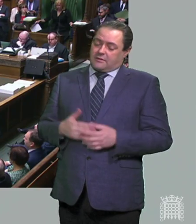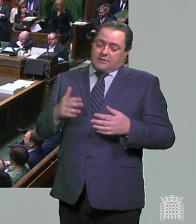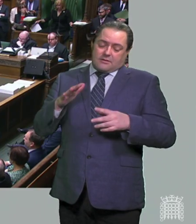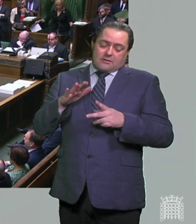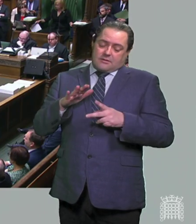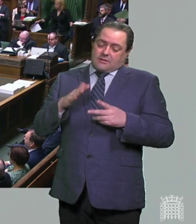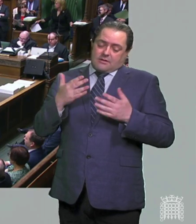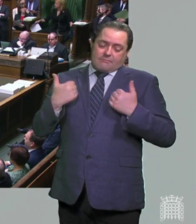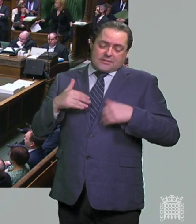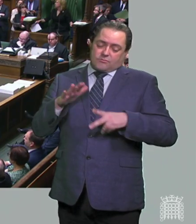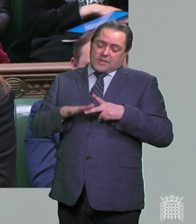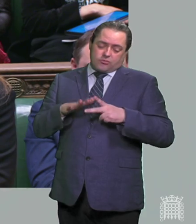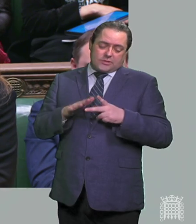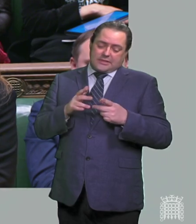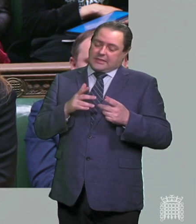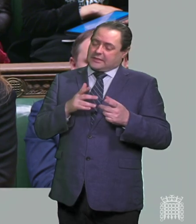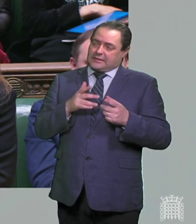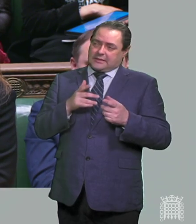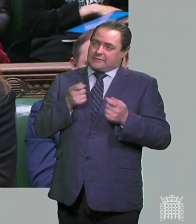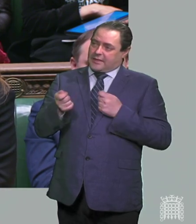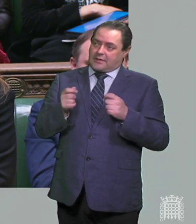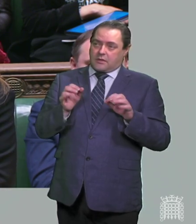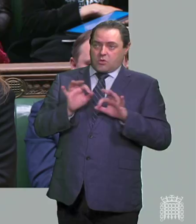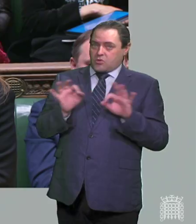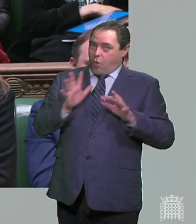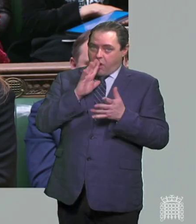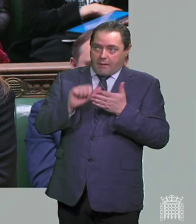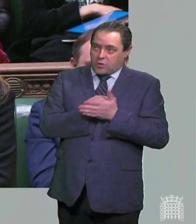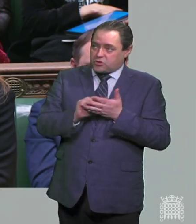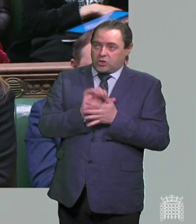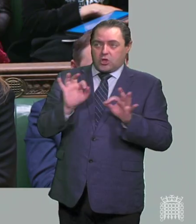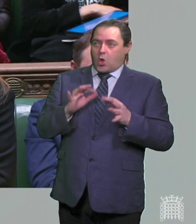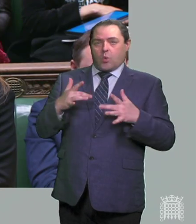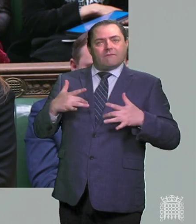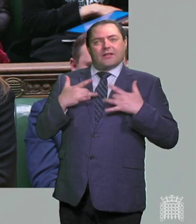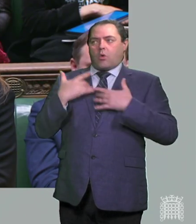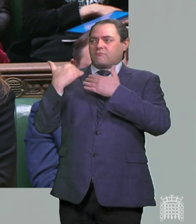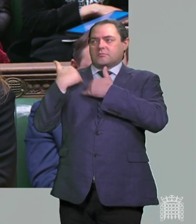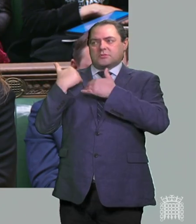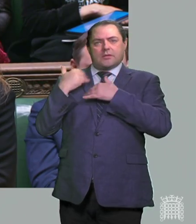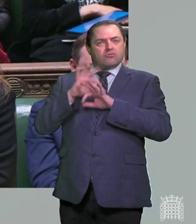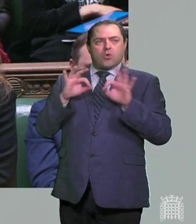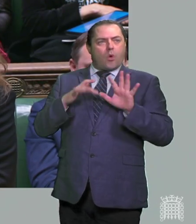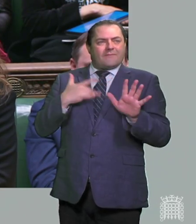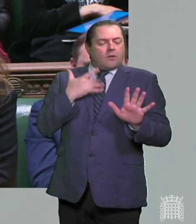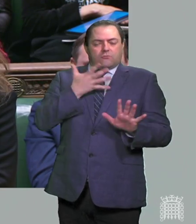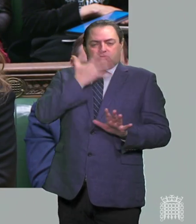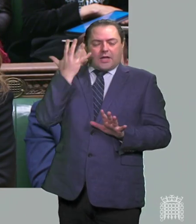Not a word of apology, no sense of responsibility and not even a shred of shame.